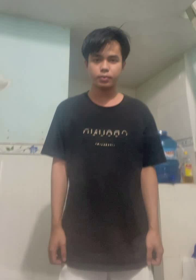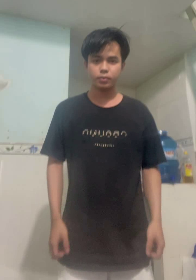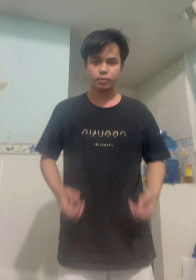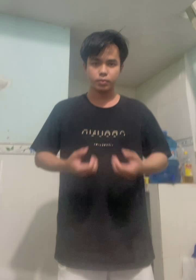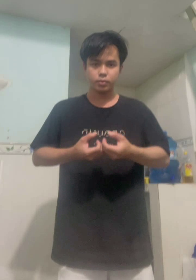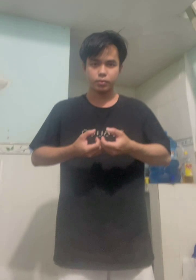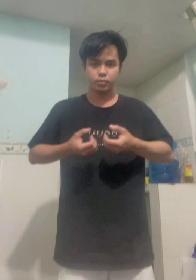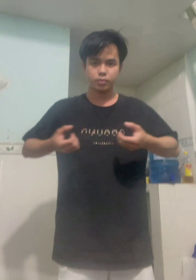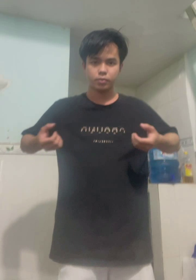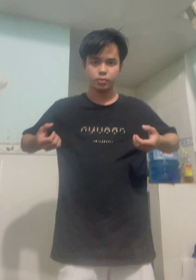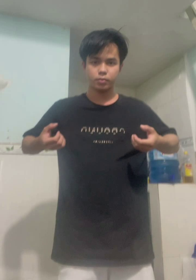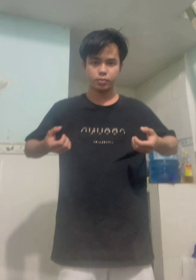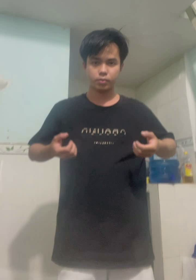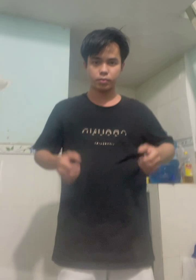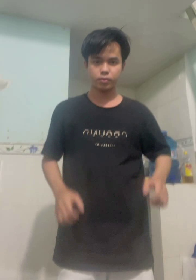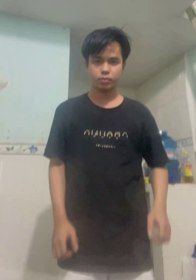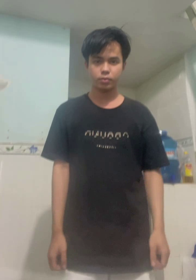chia cat